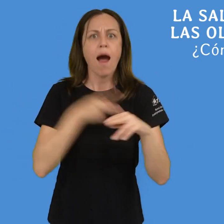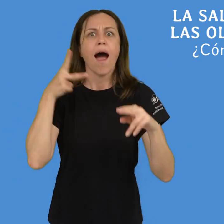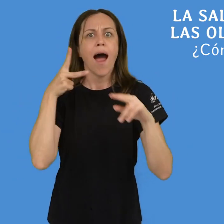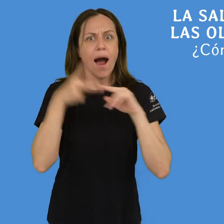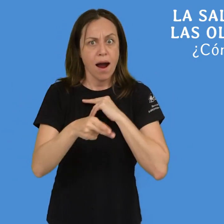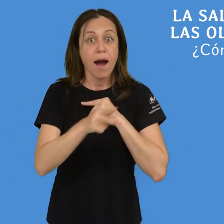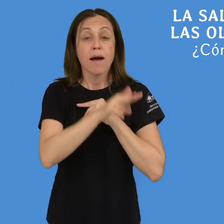evitar